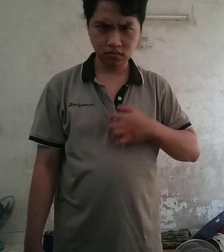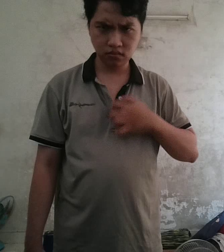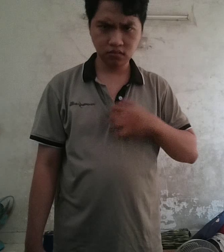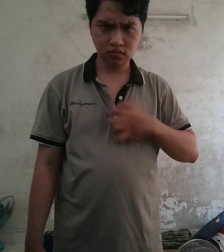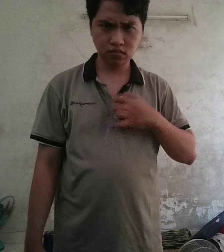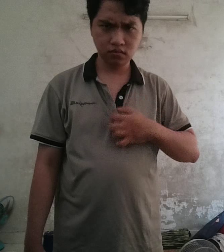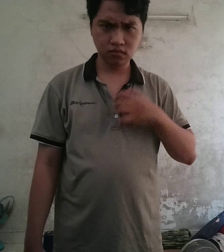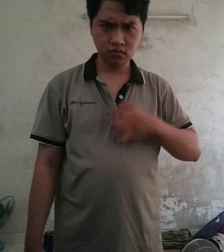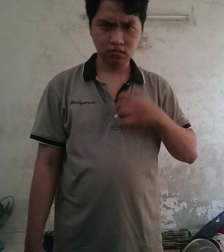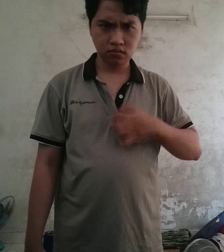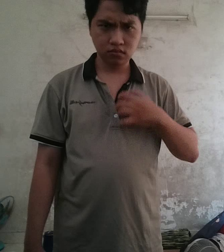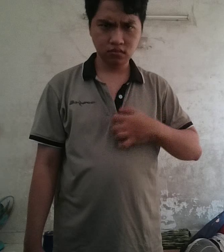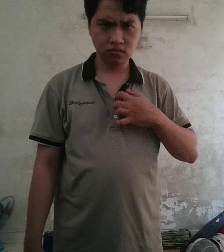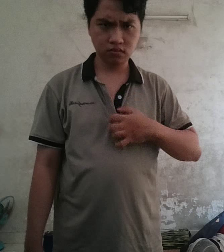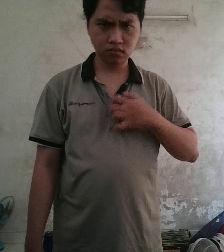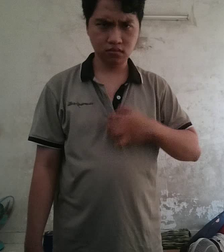ghen